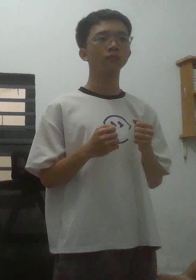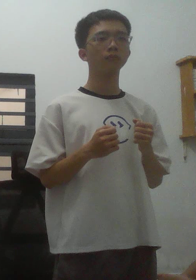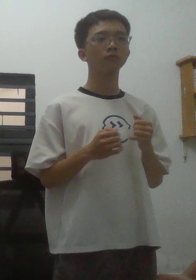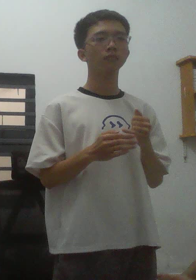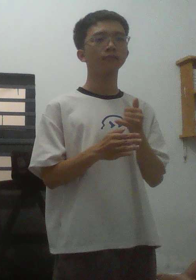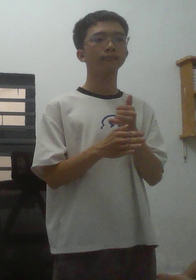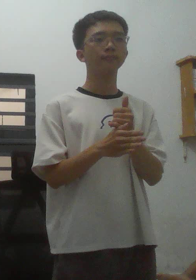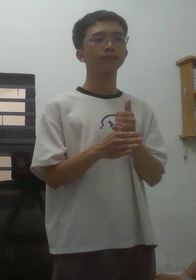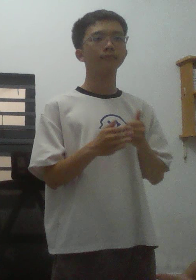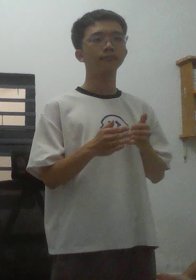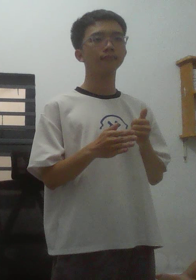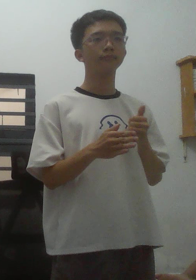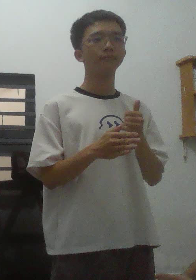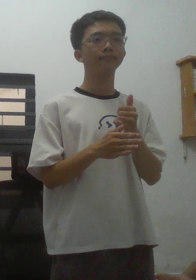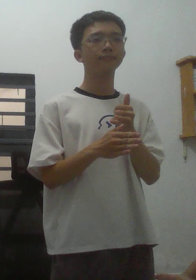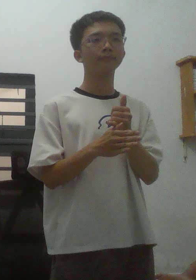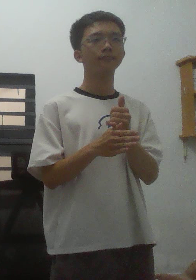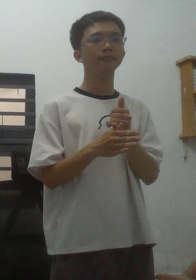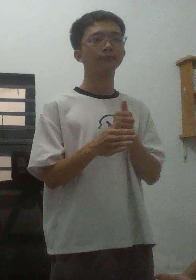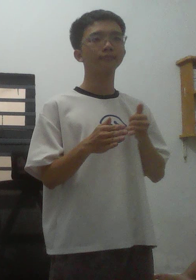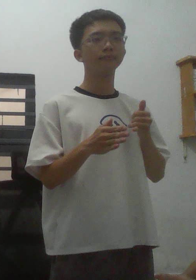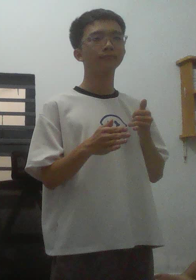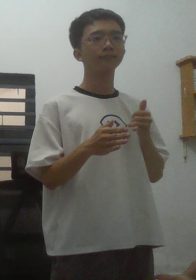cuoi thang